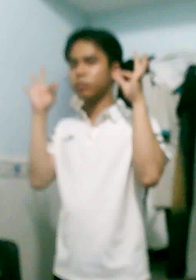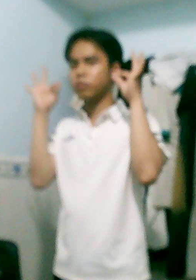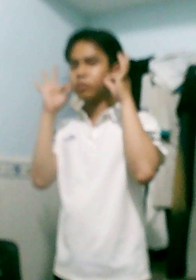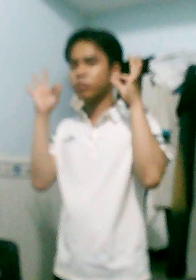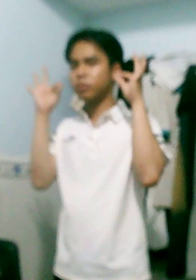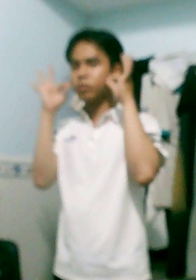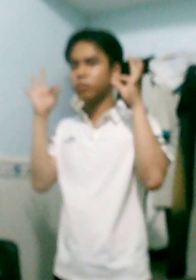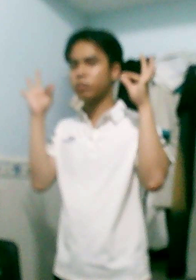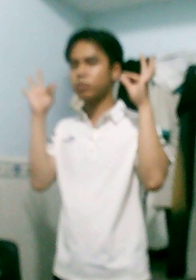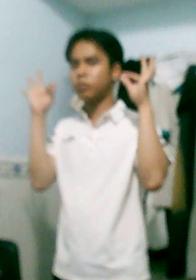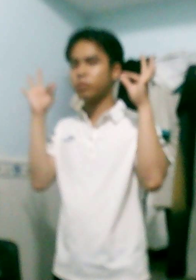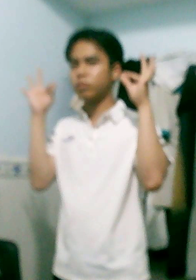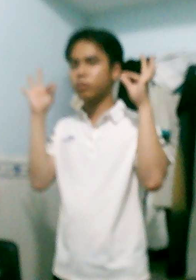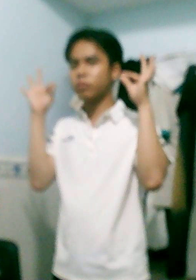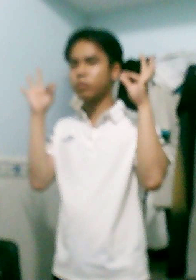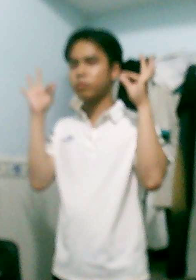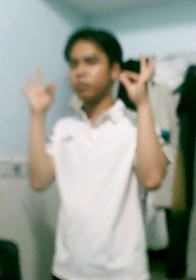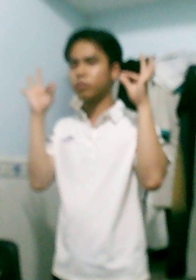meo